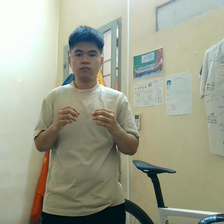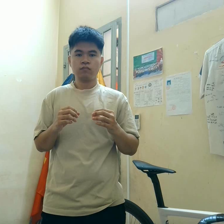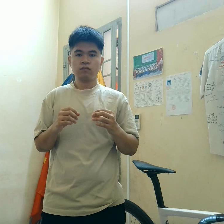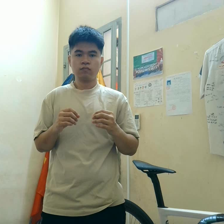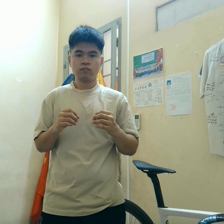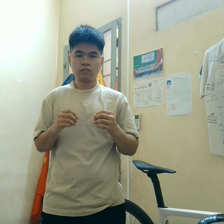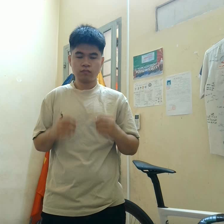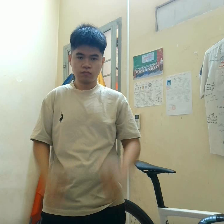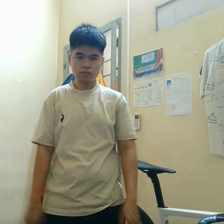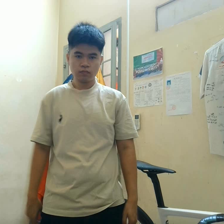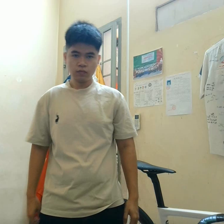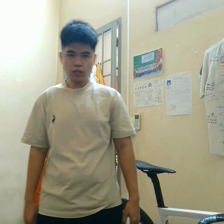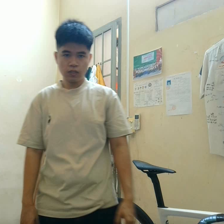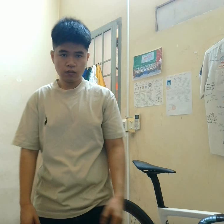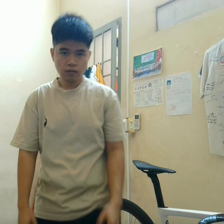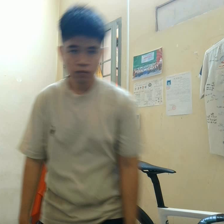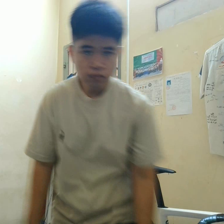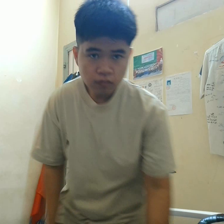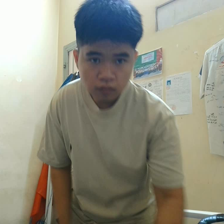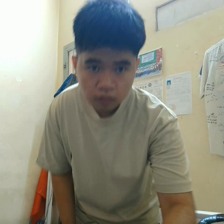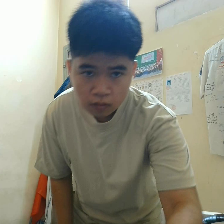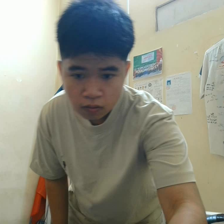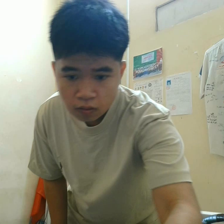cai nhau